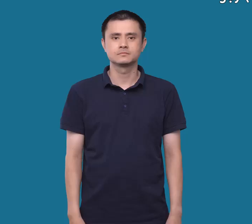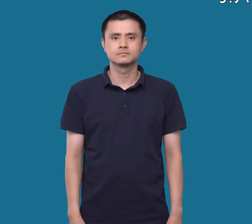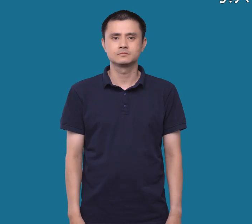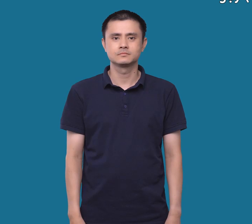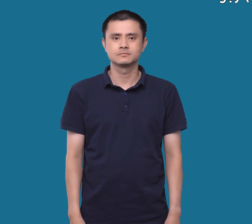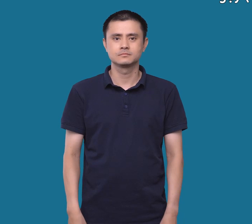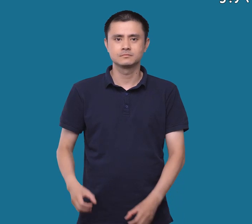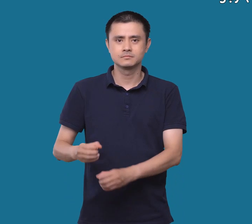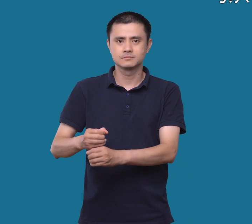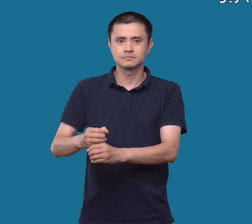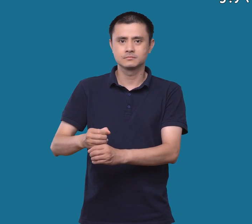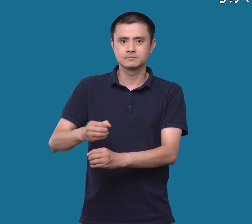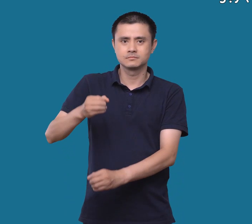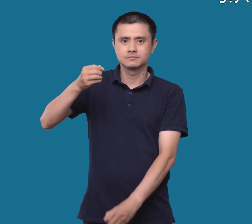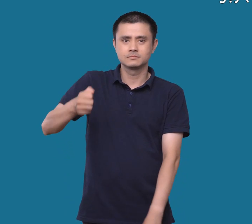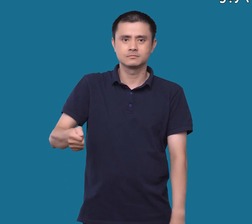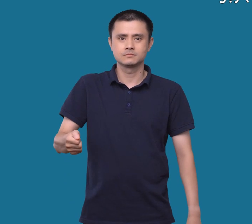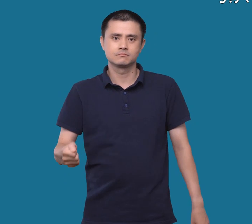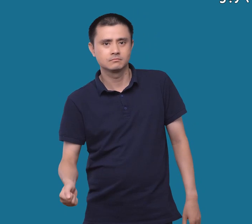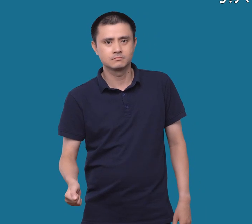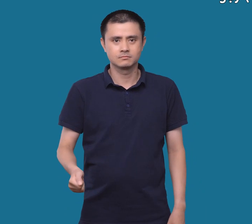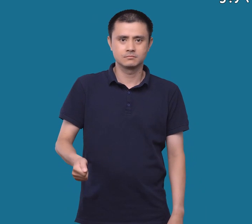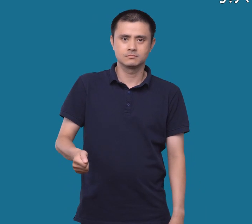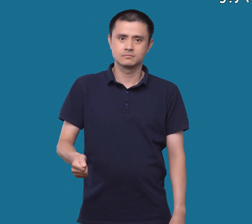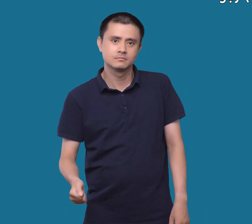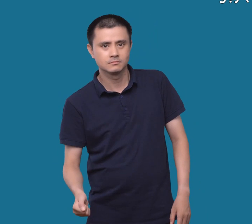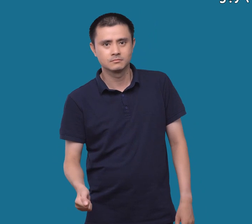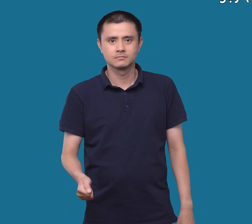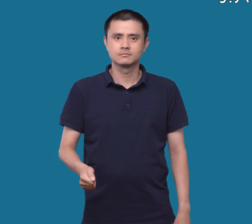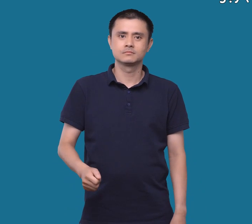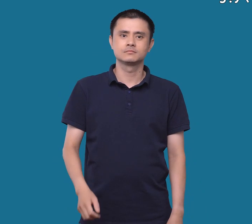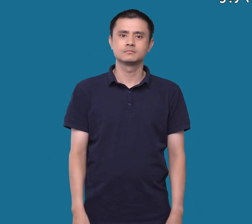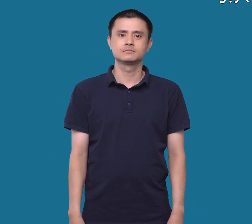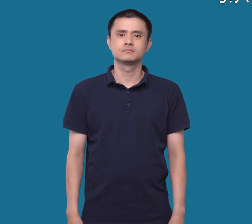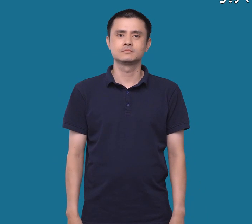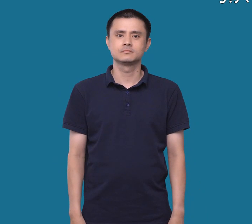gậy của người già